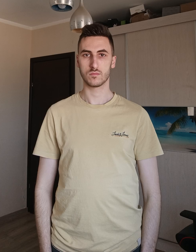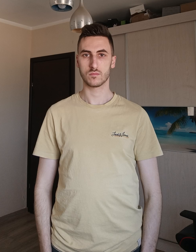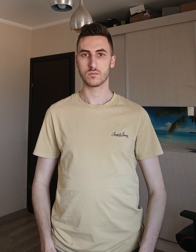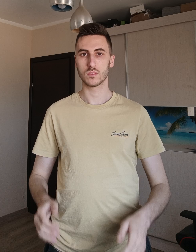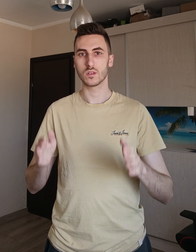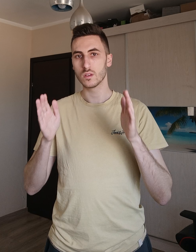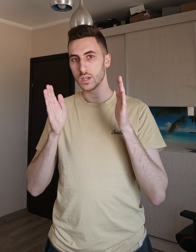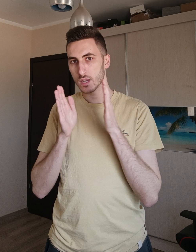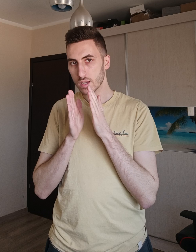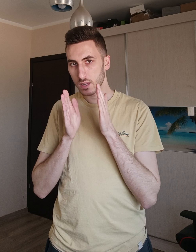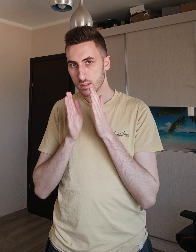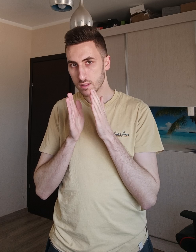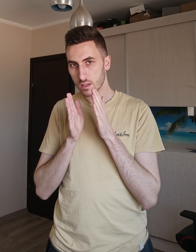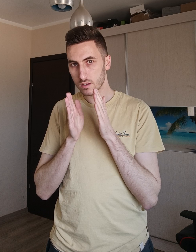קטן